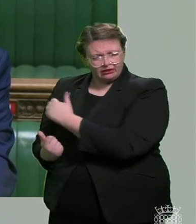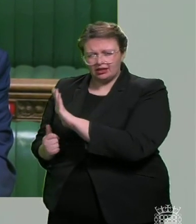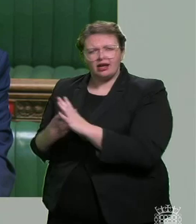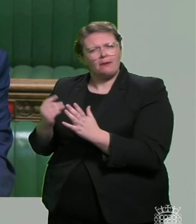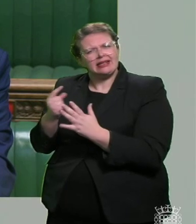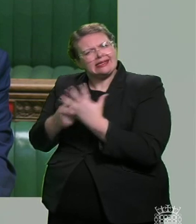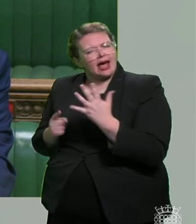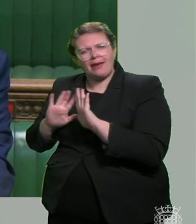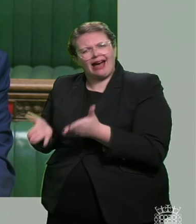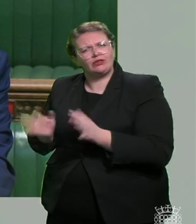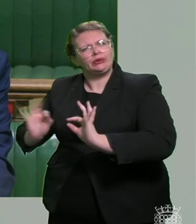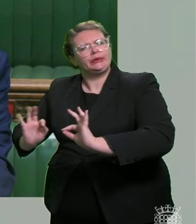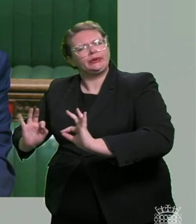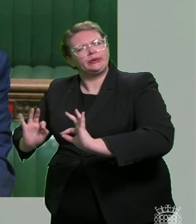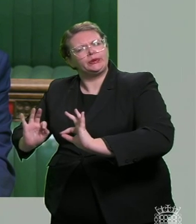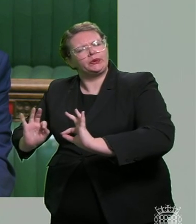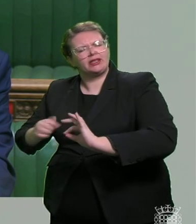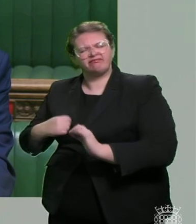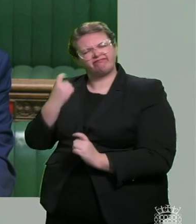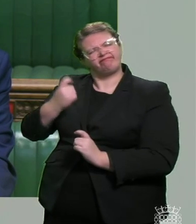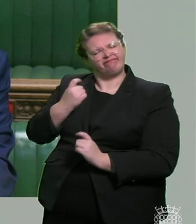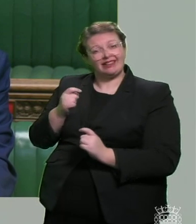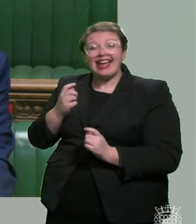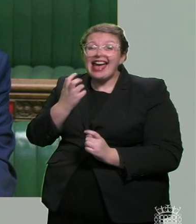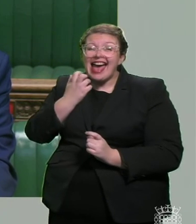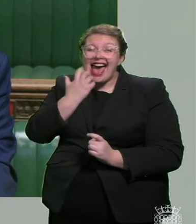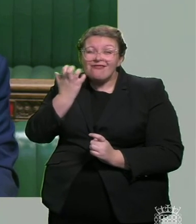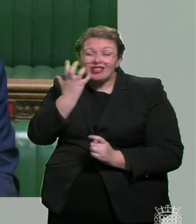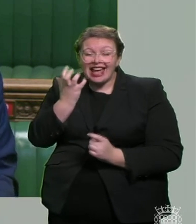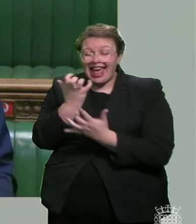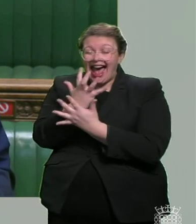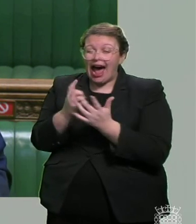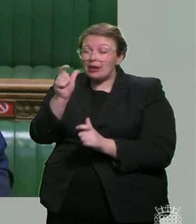The position is this: 21,000 people are coming into this country every day.